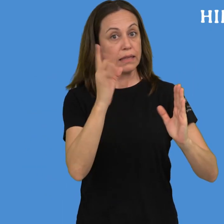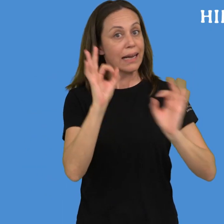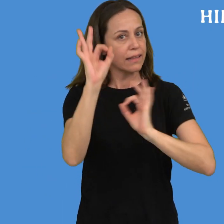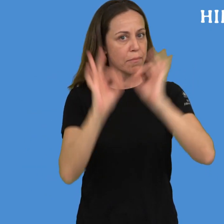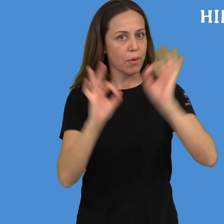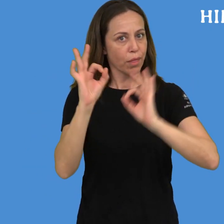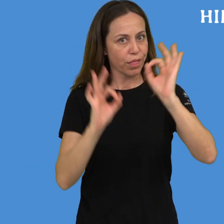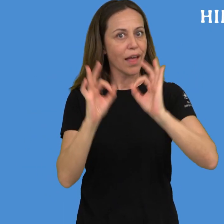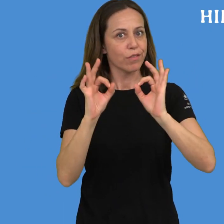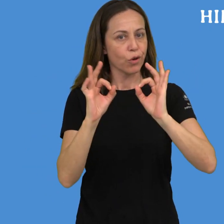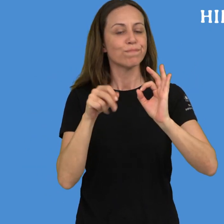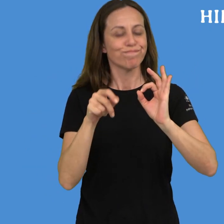porcentaje